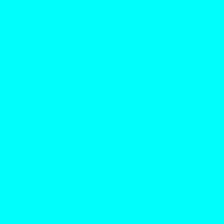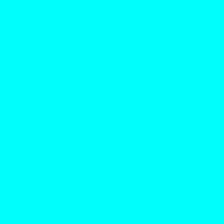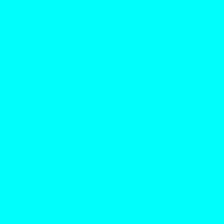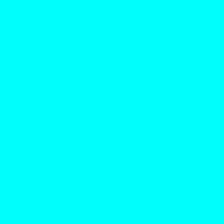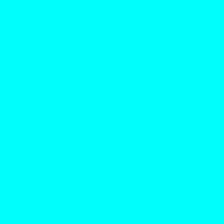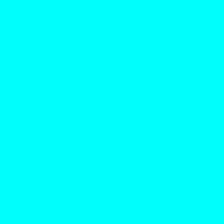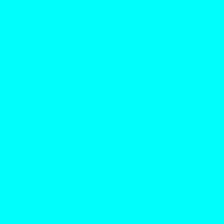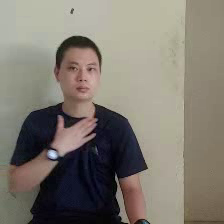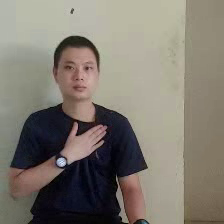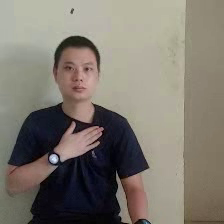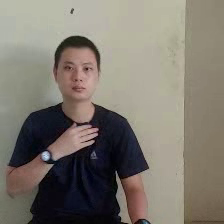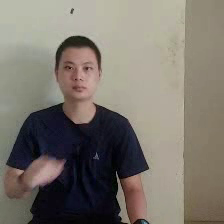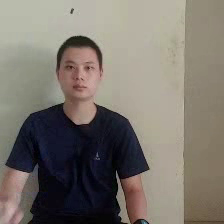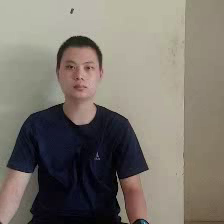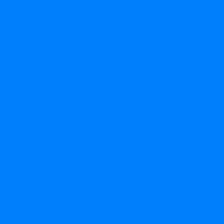Ăn mừng